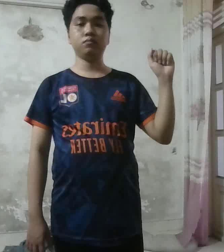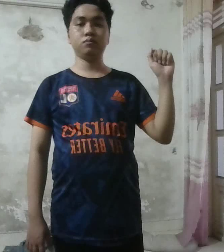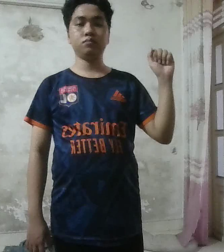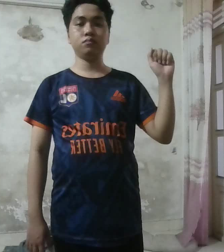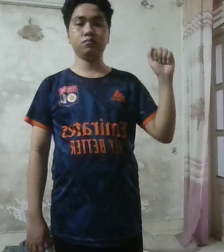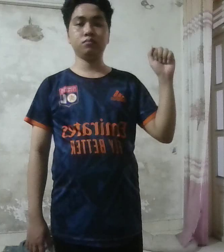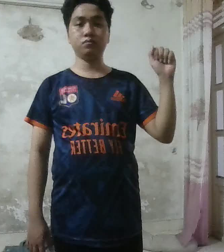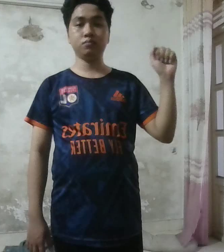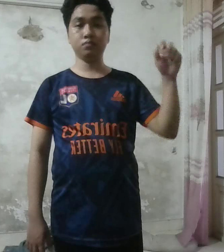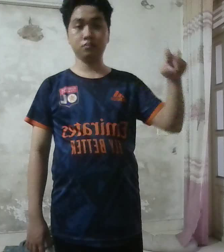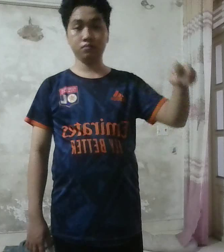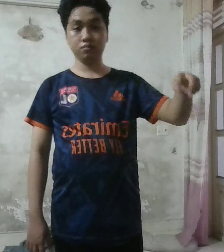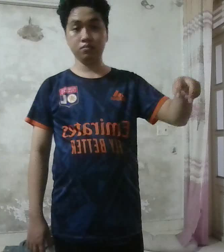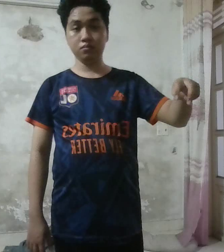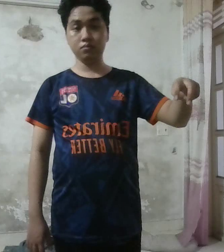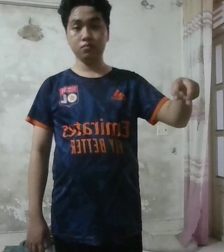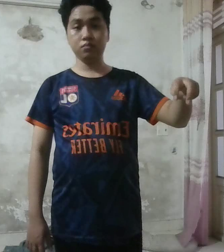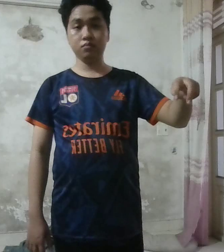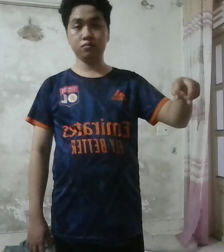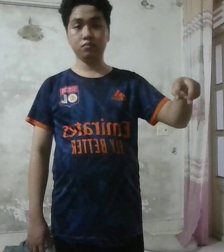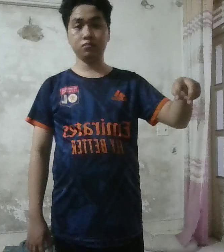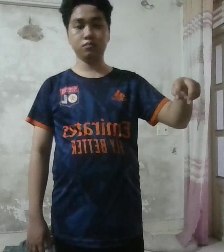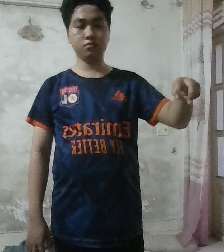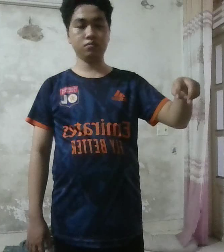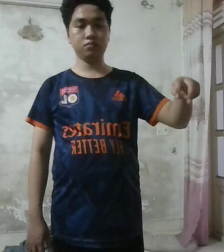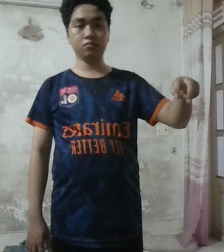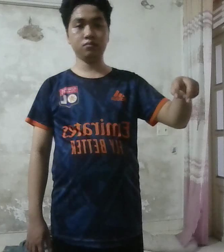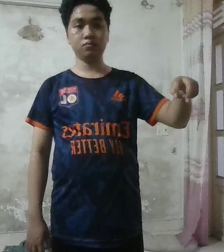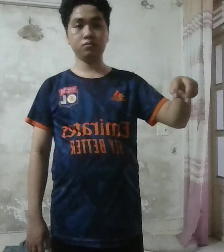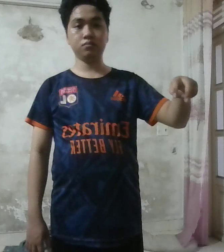â